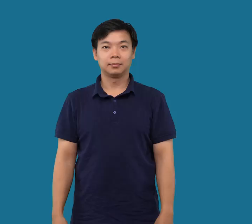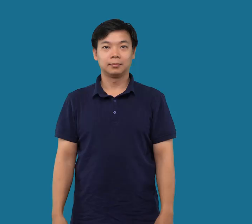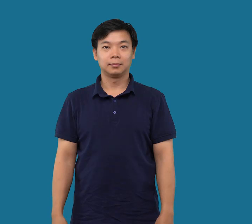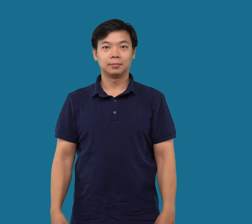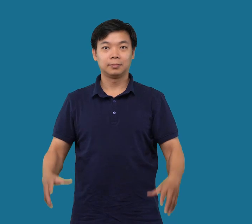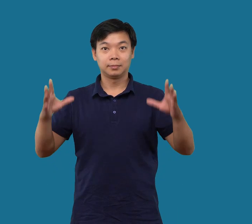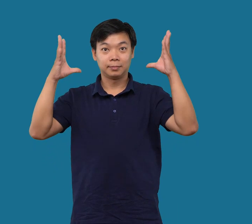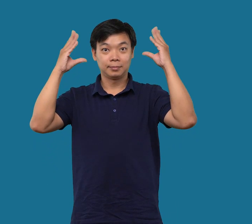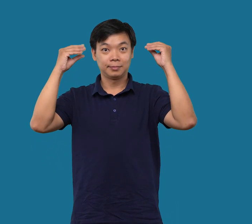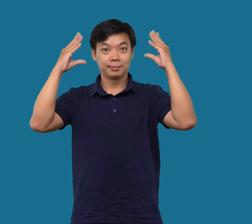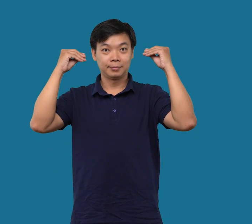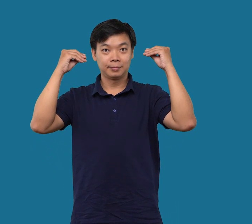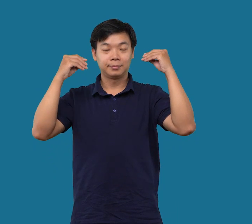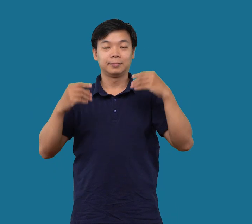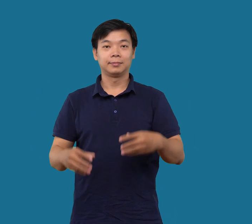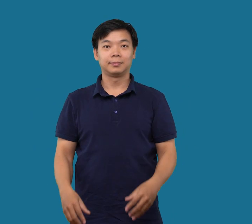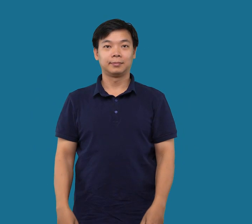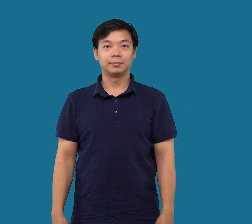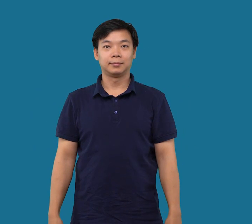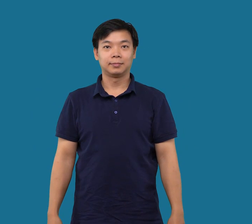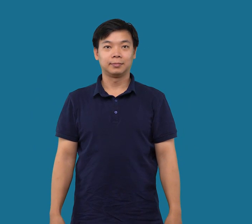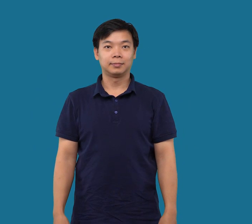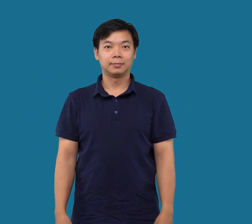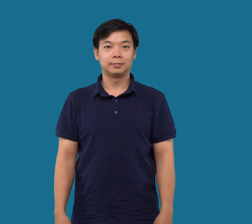hình